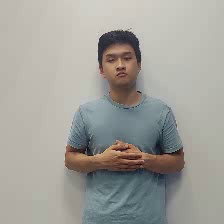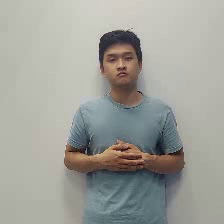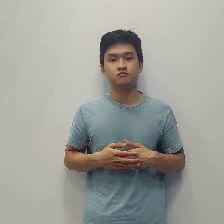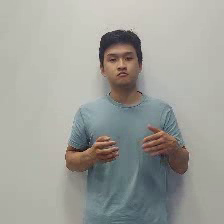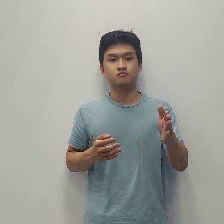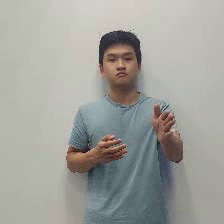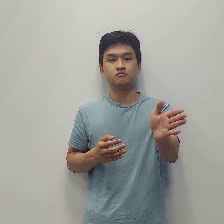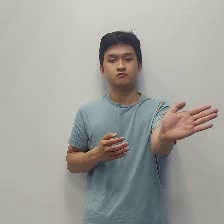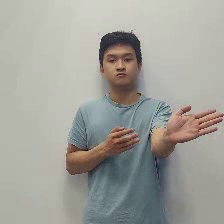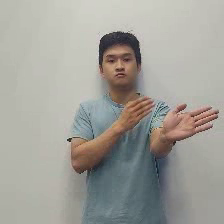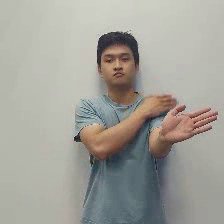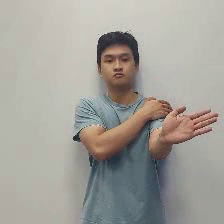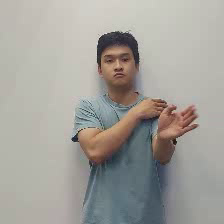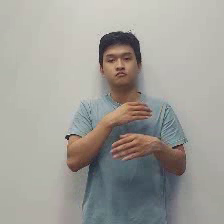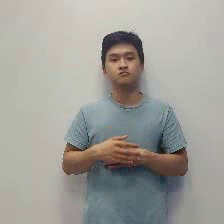Rẽ trái